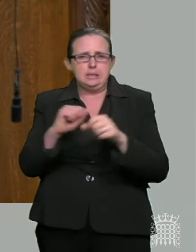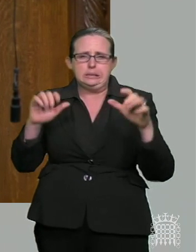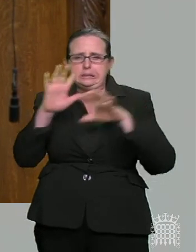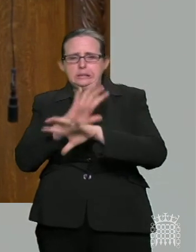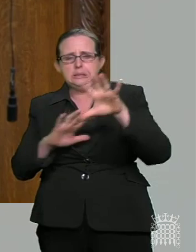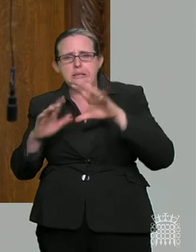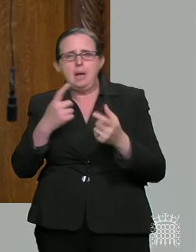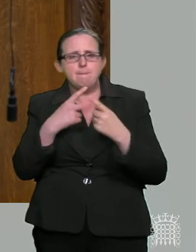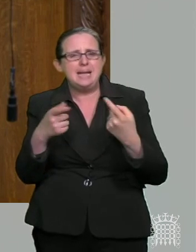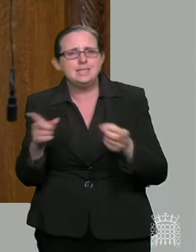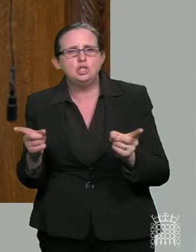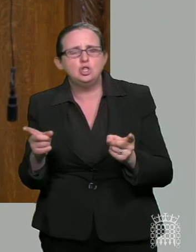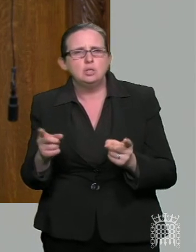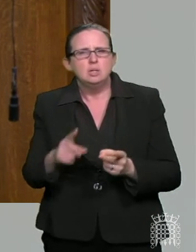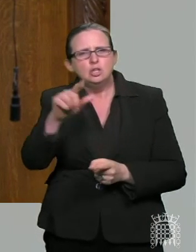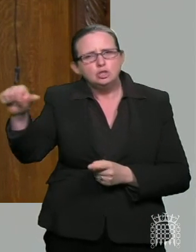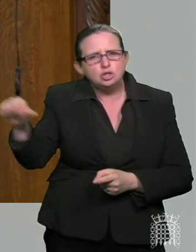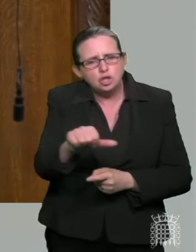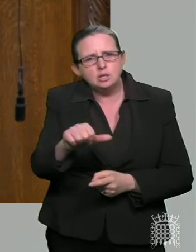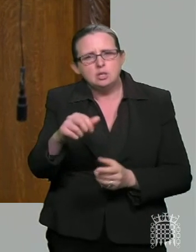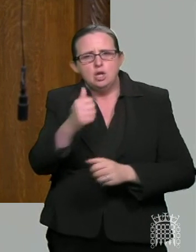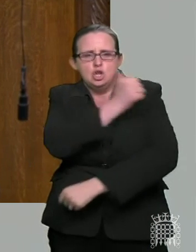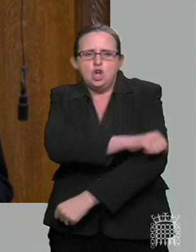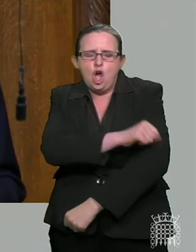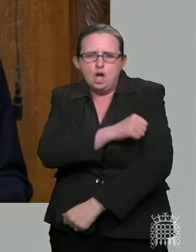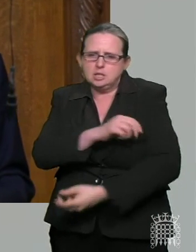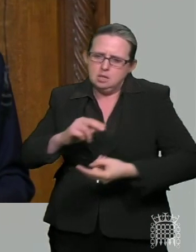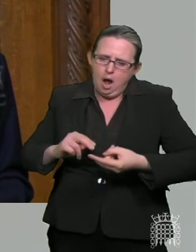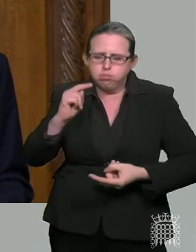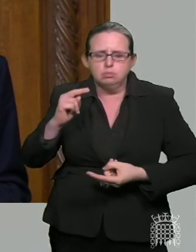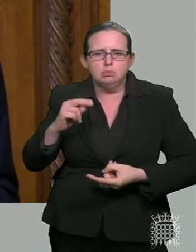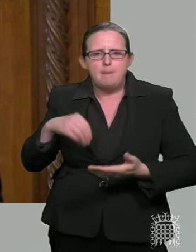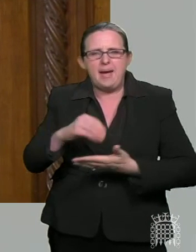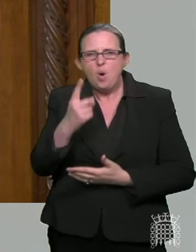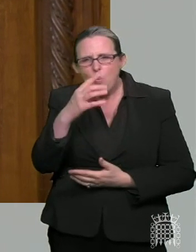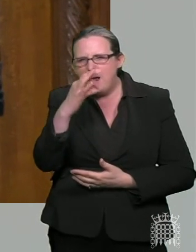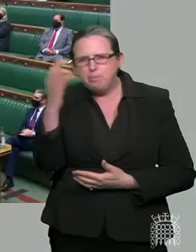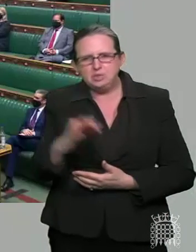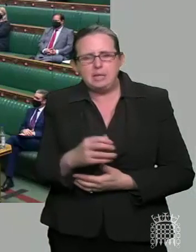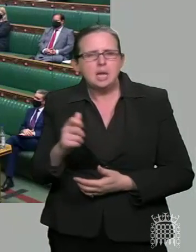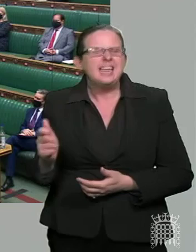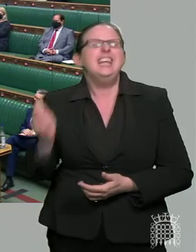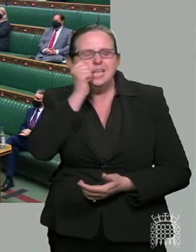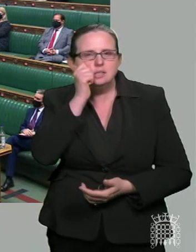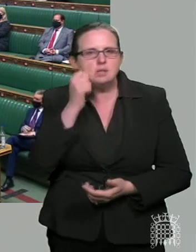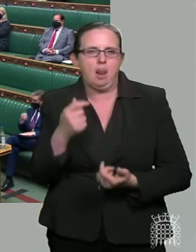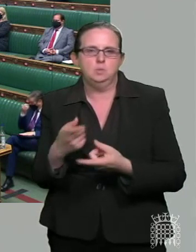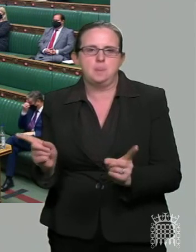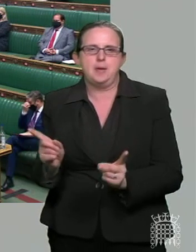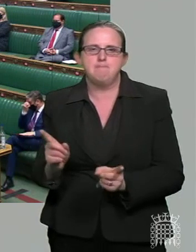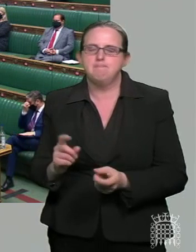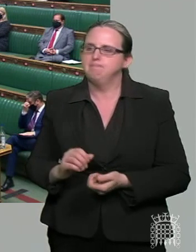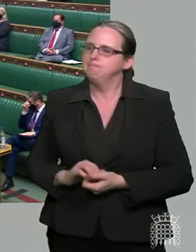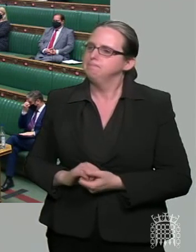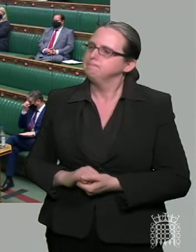Will he think again about giving nurses more than an insulting 1% pay rise?